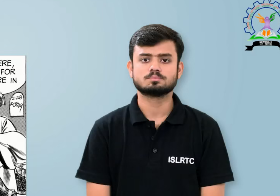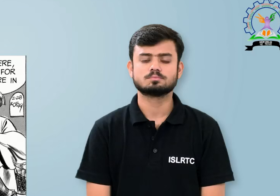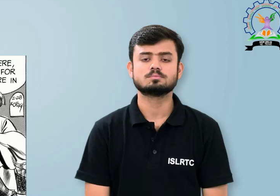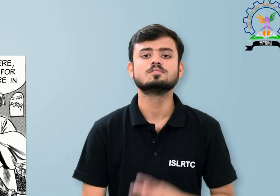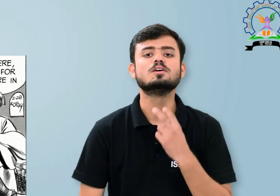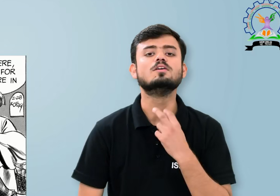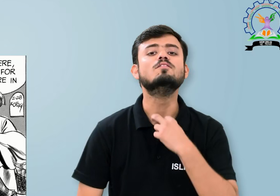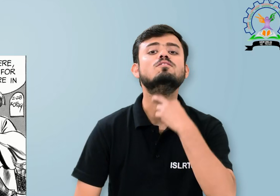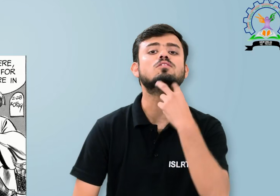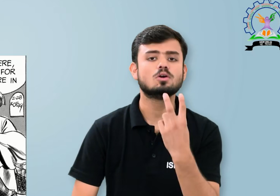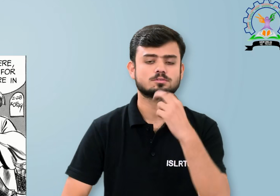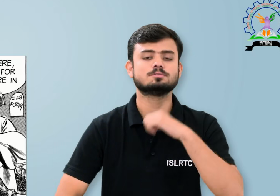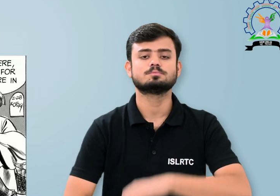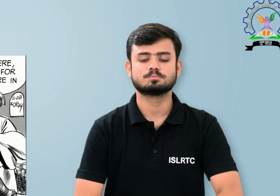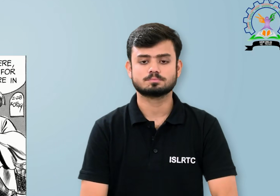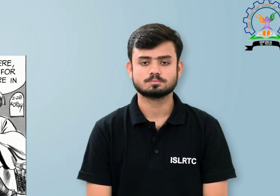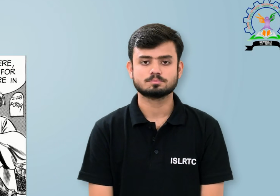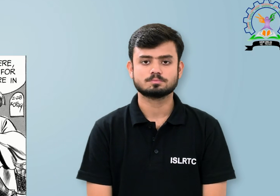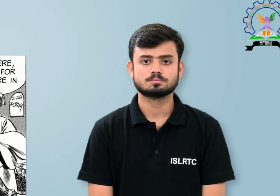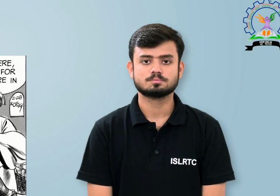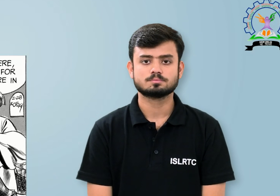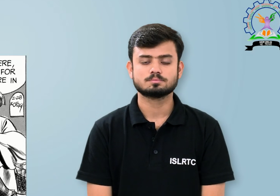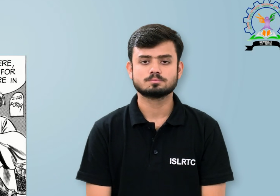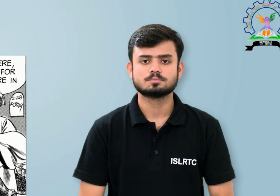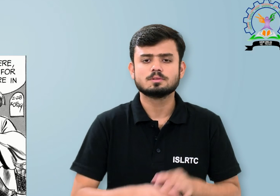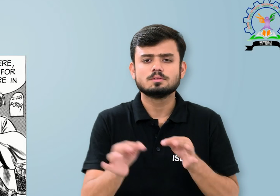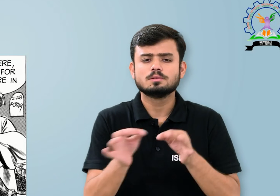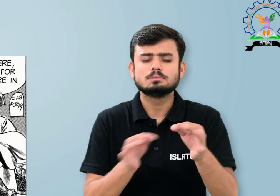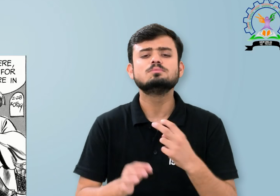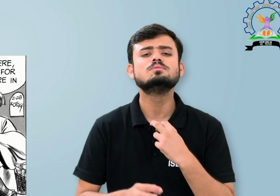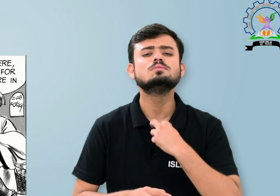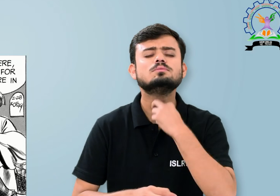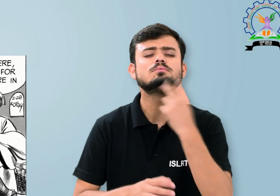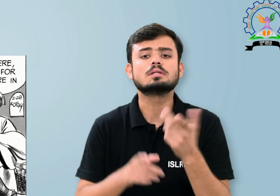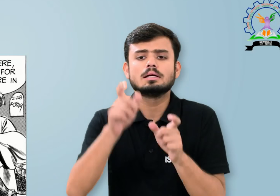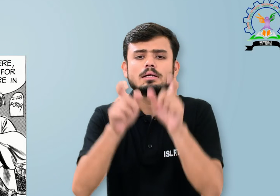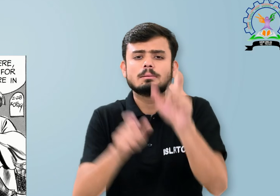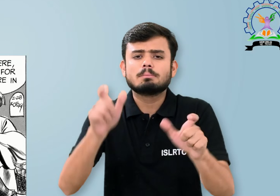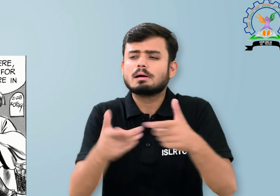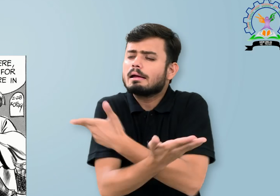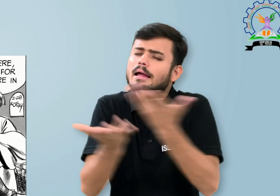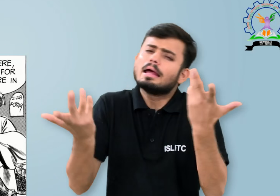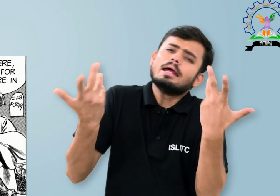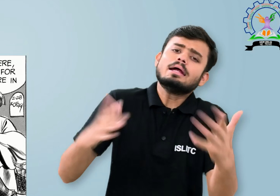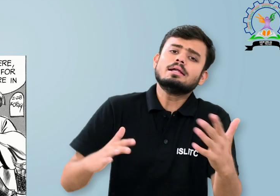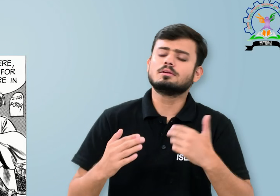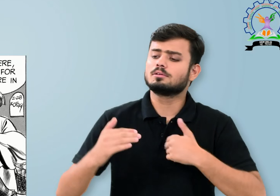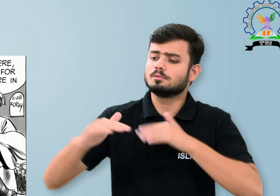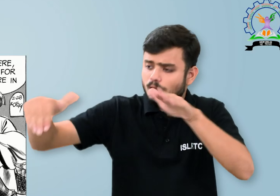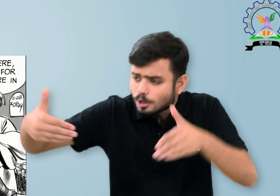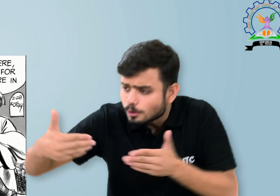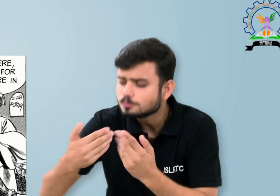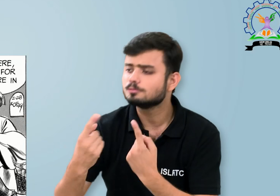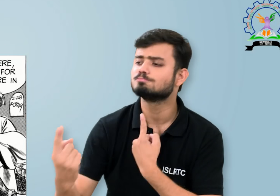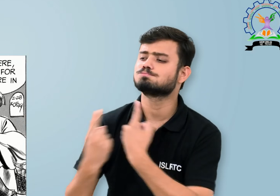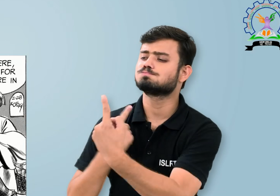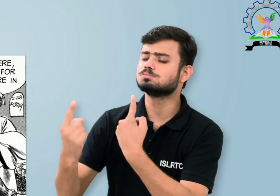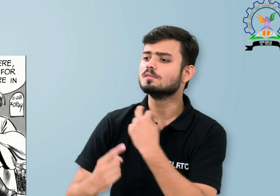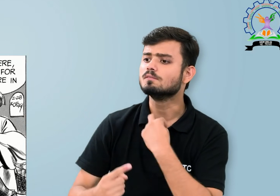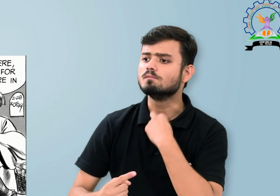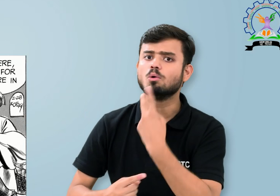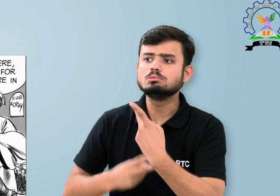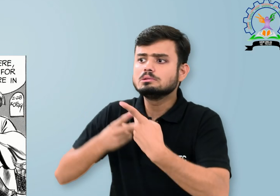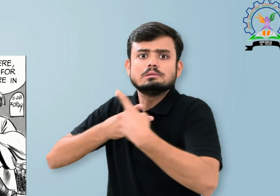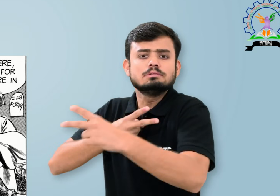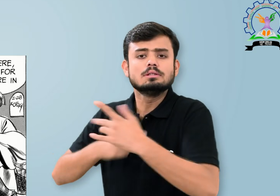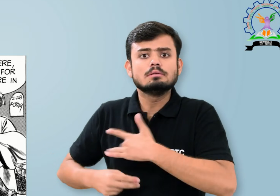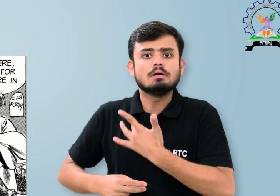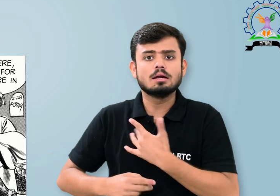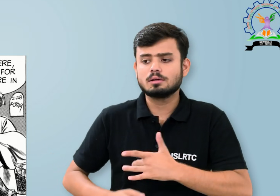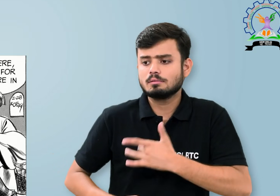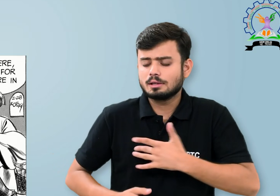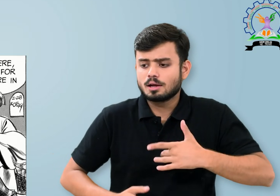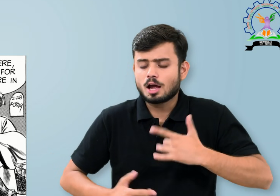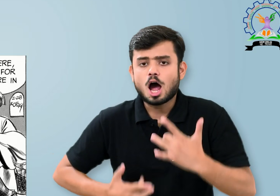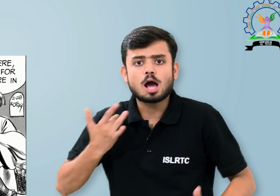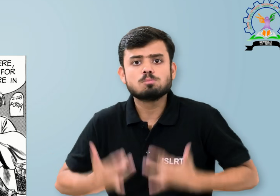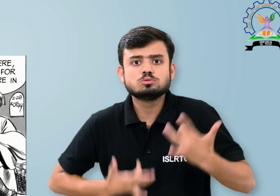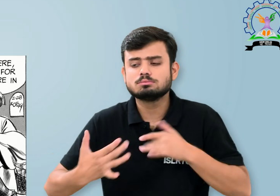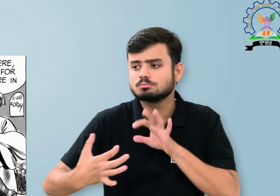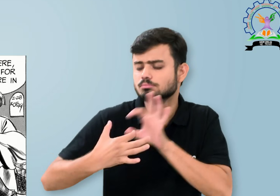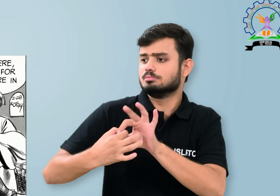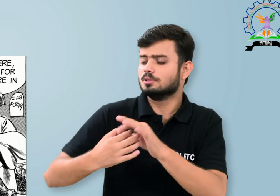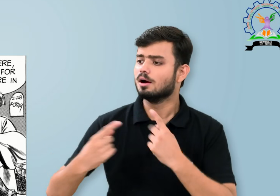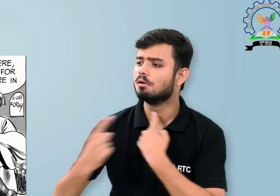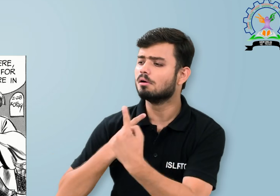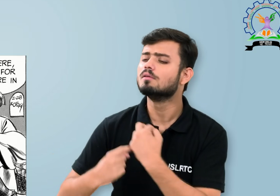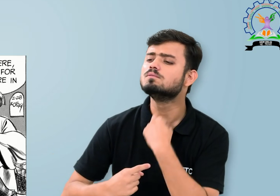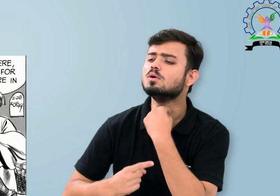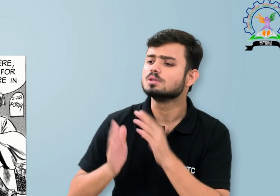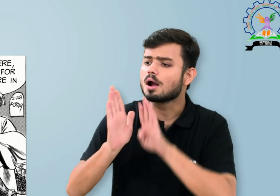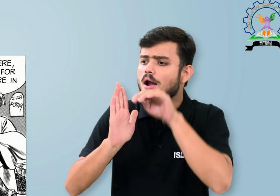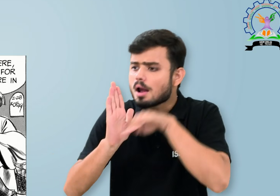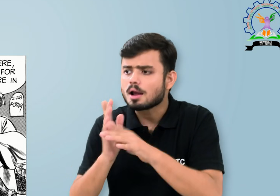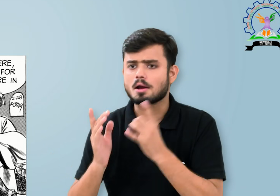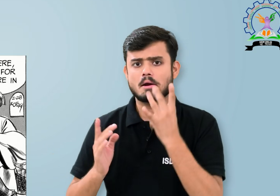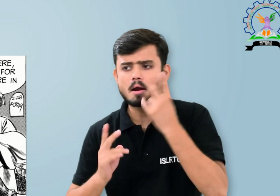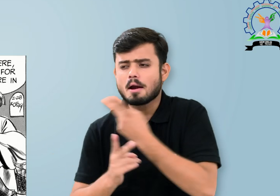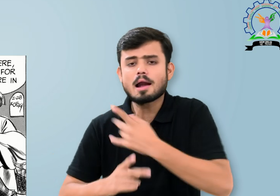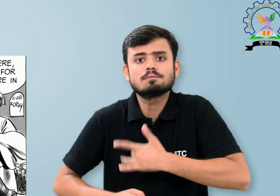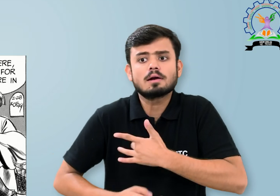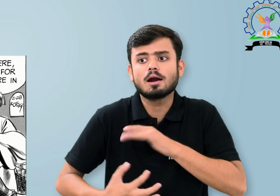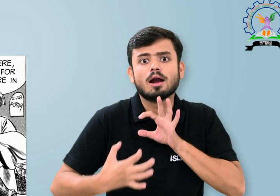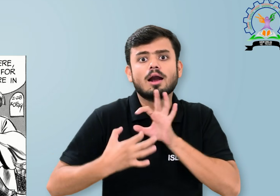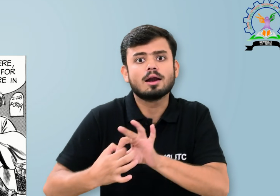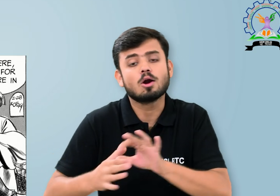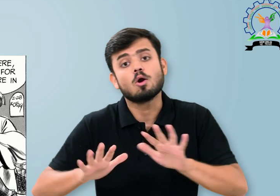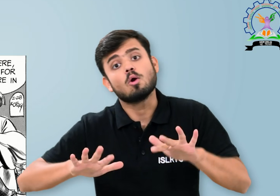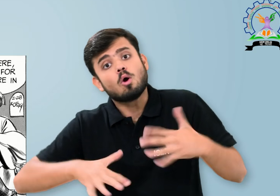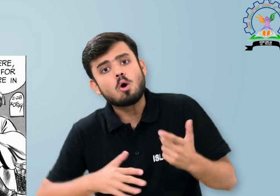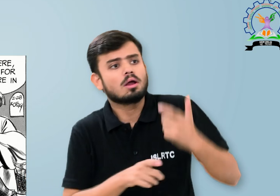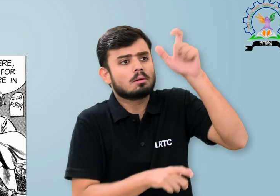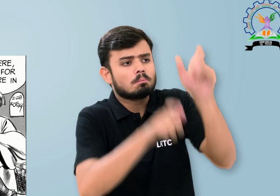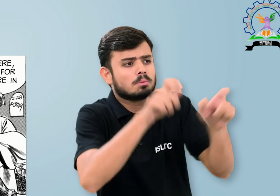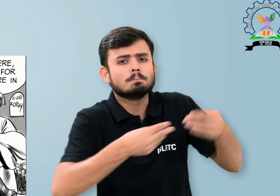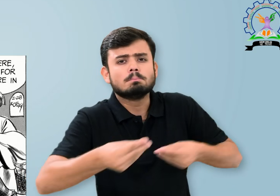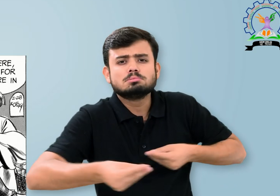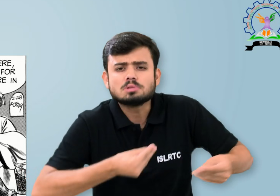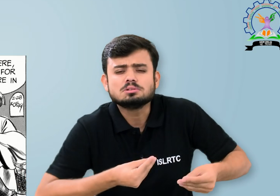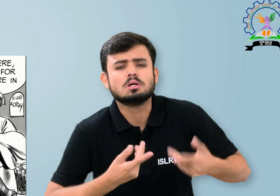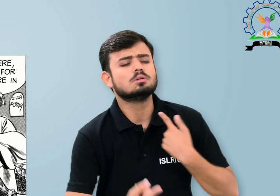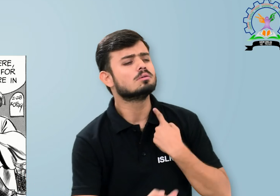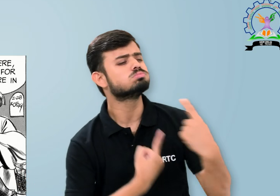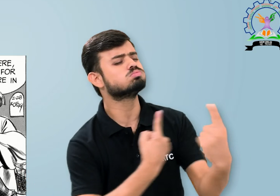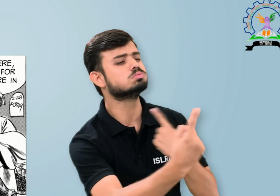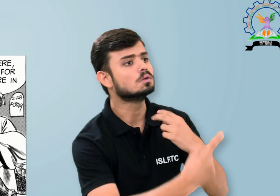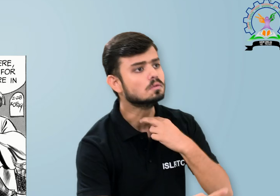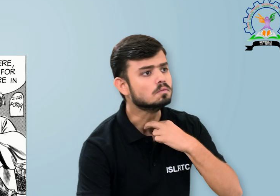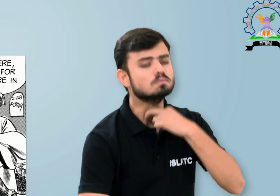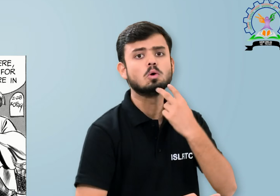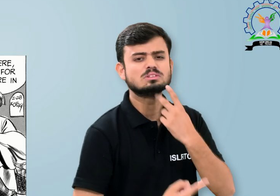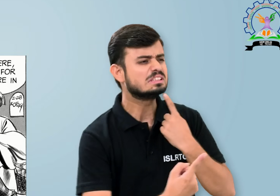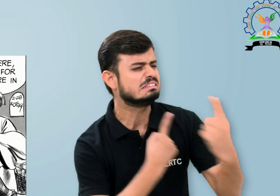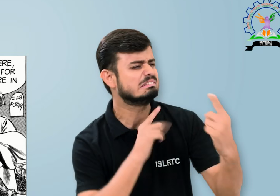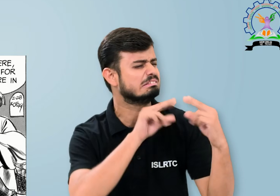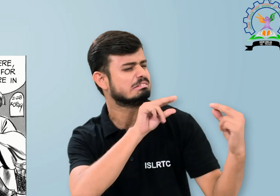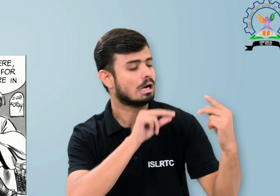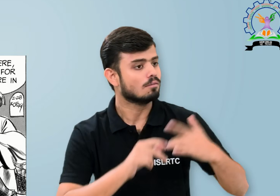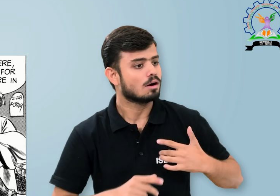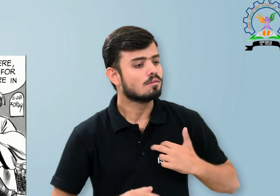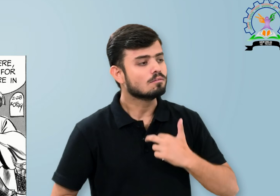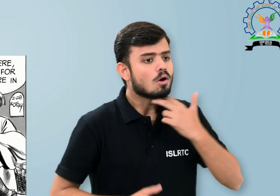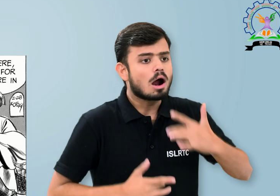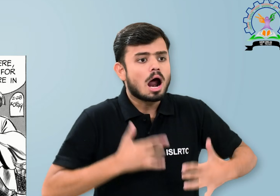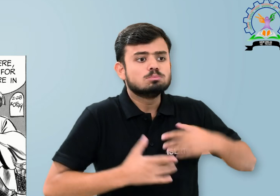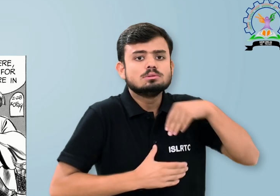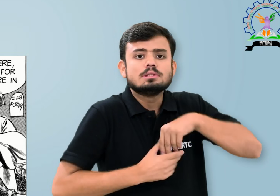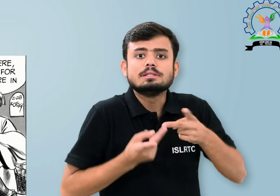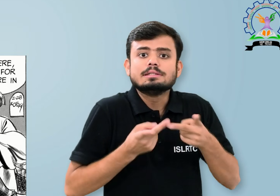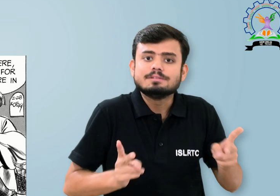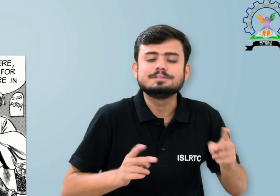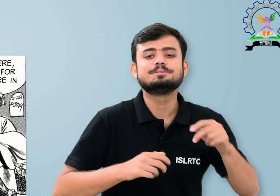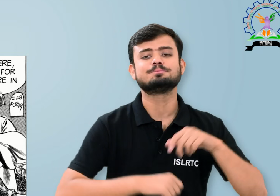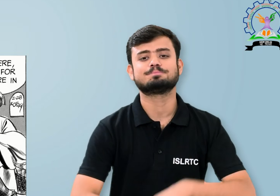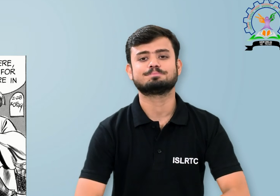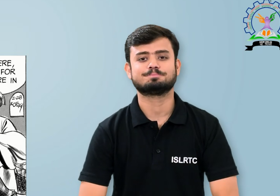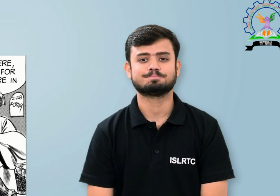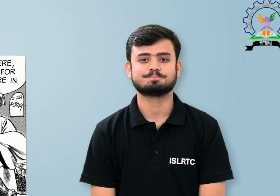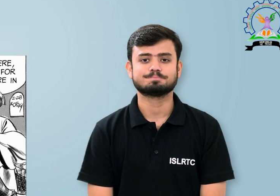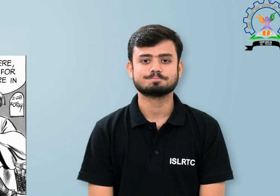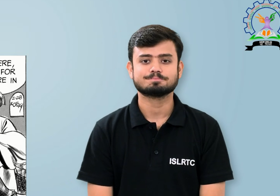Tone (Voice) It is a quality in the voice that expresses the speaker's feelings or thoughts, often towards the person being spoken to.